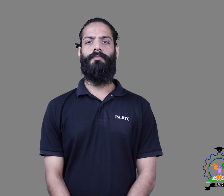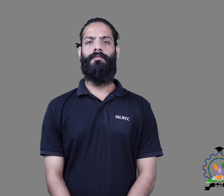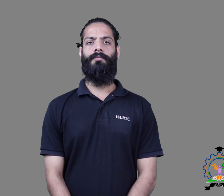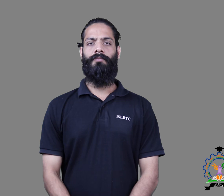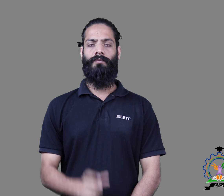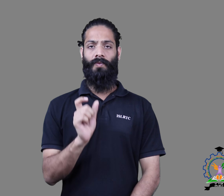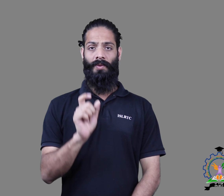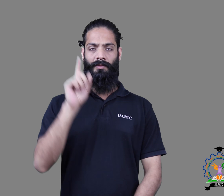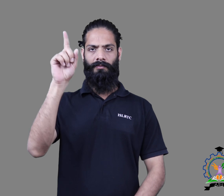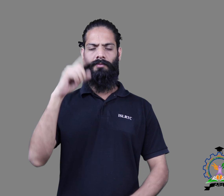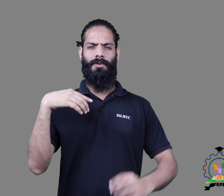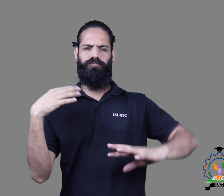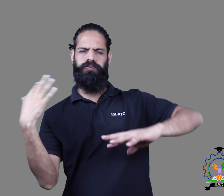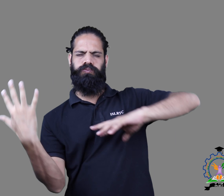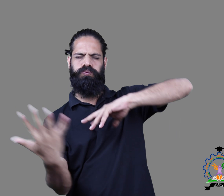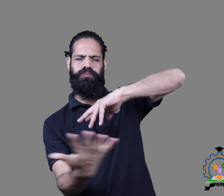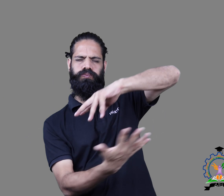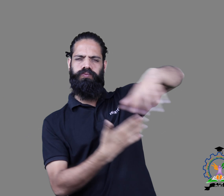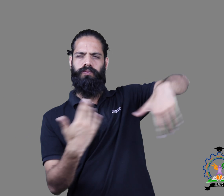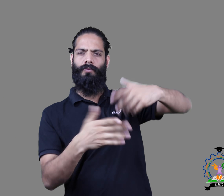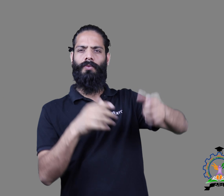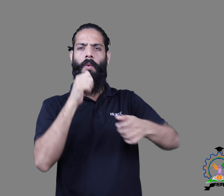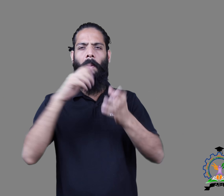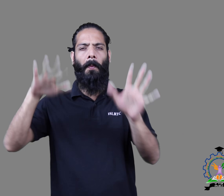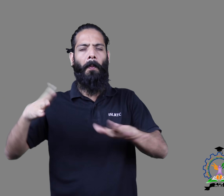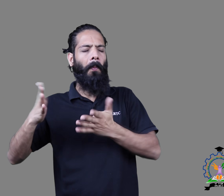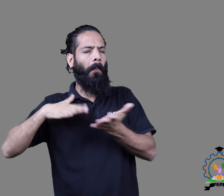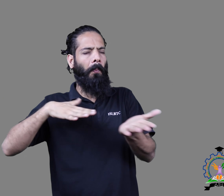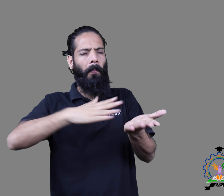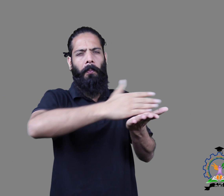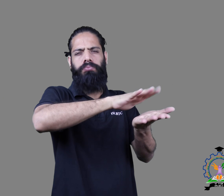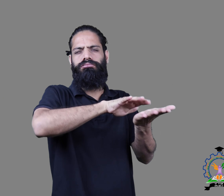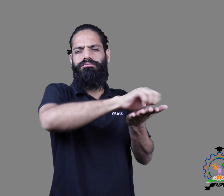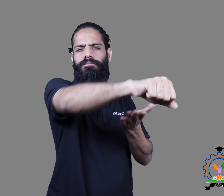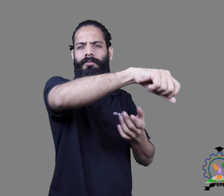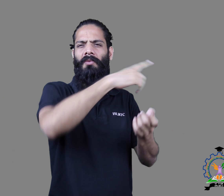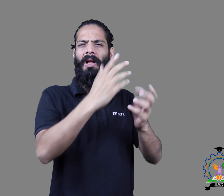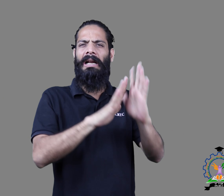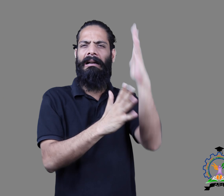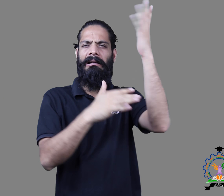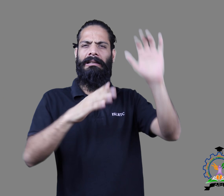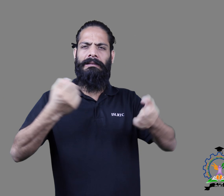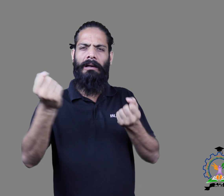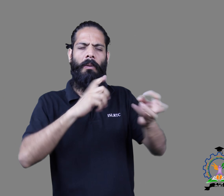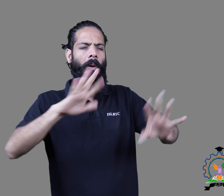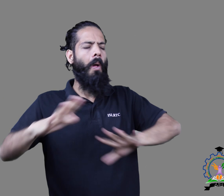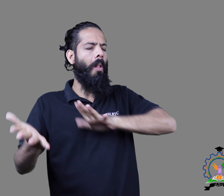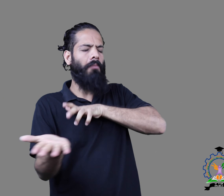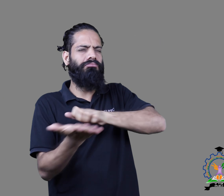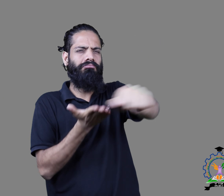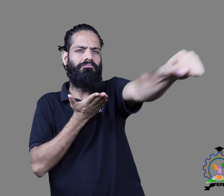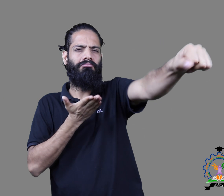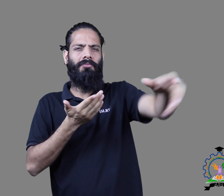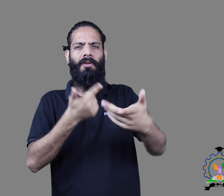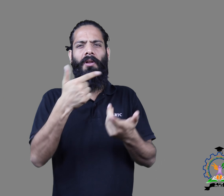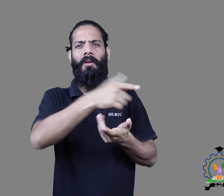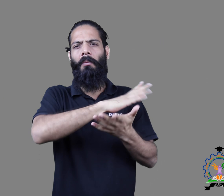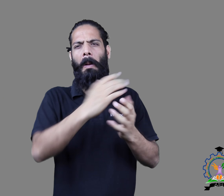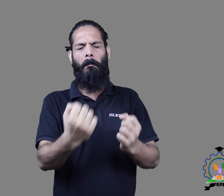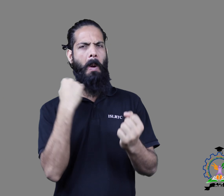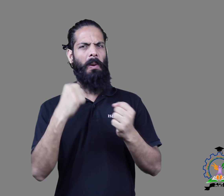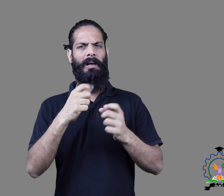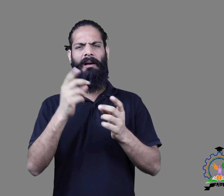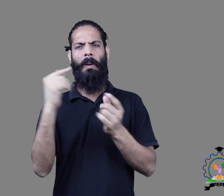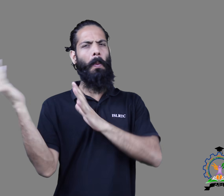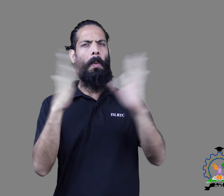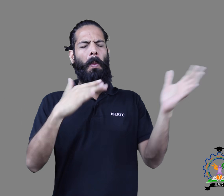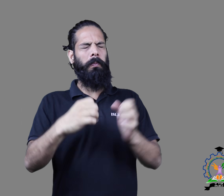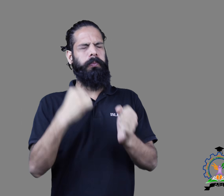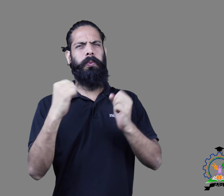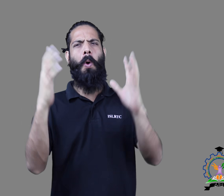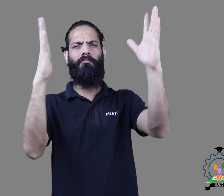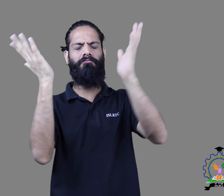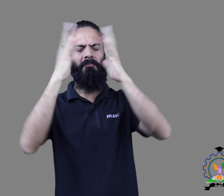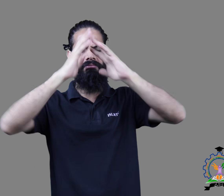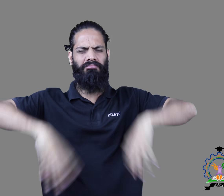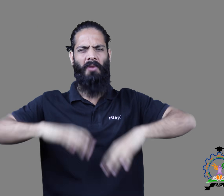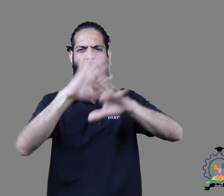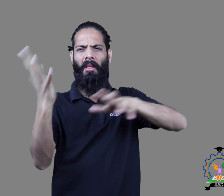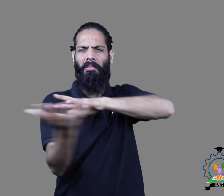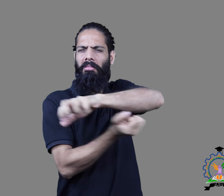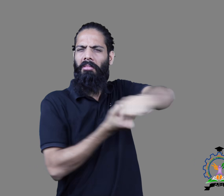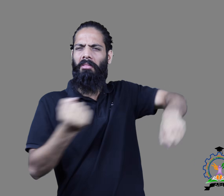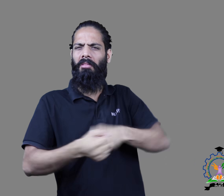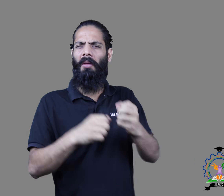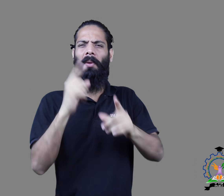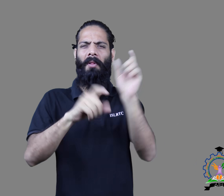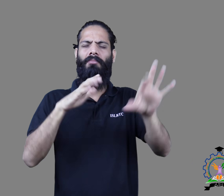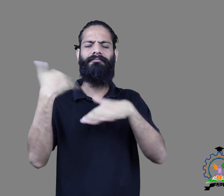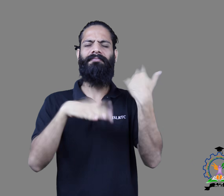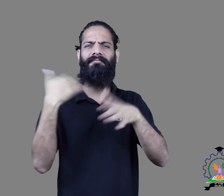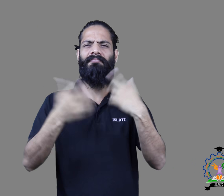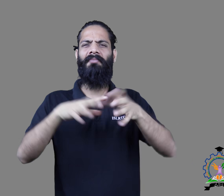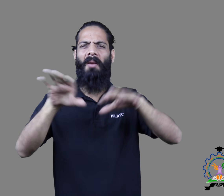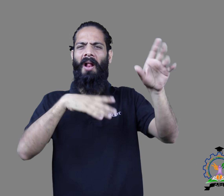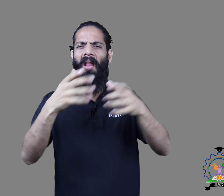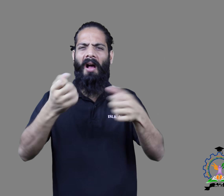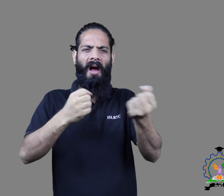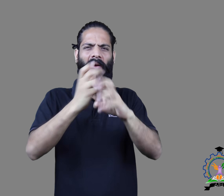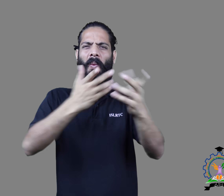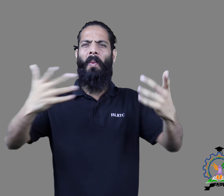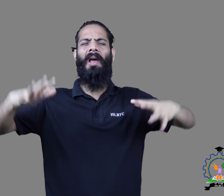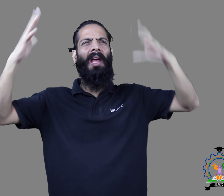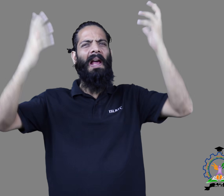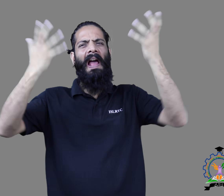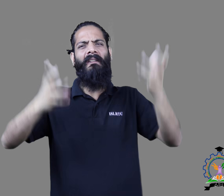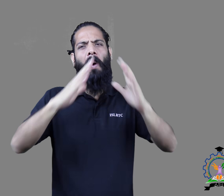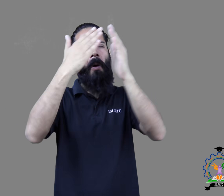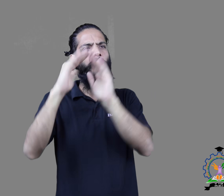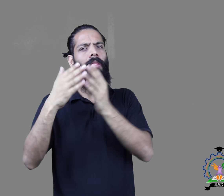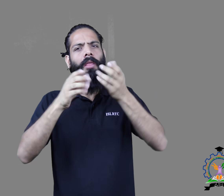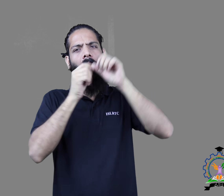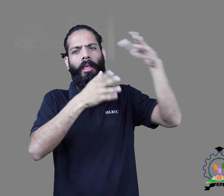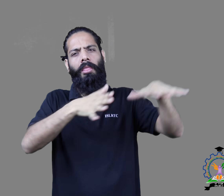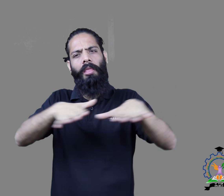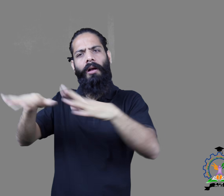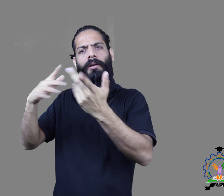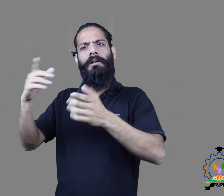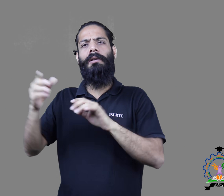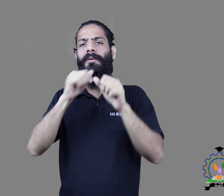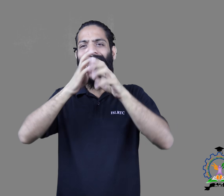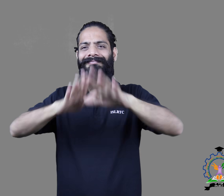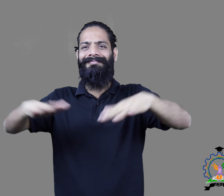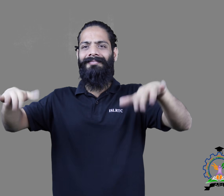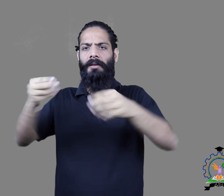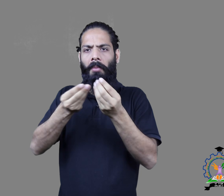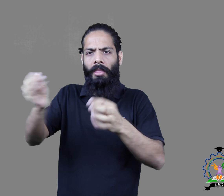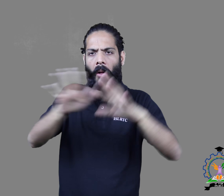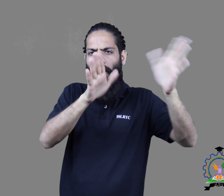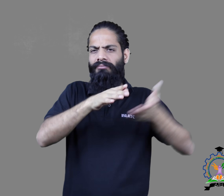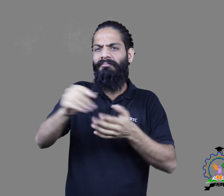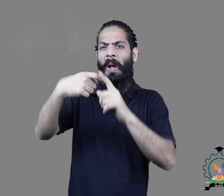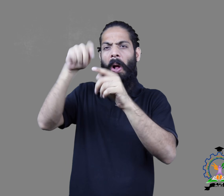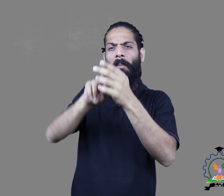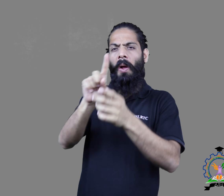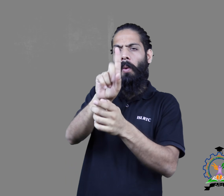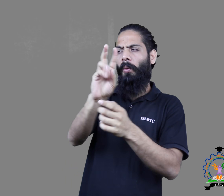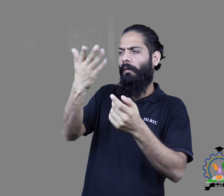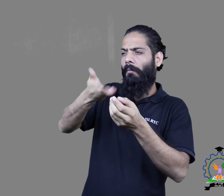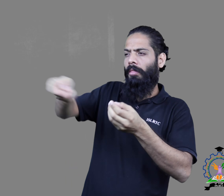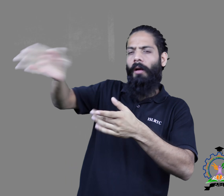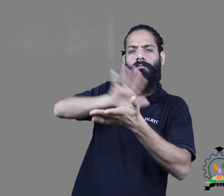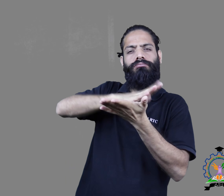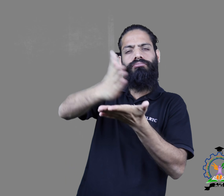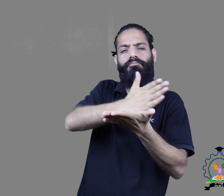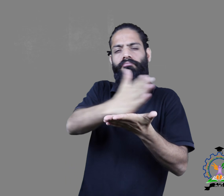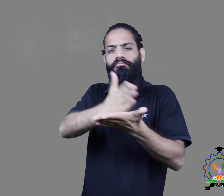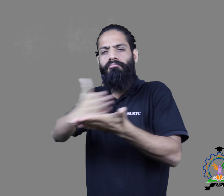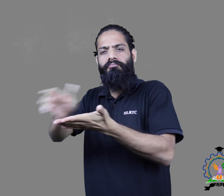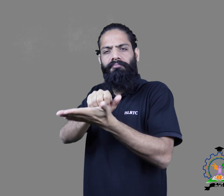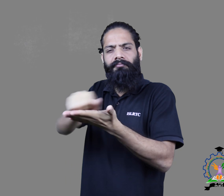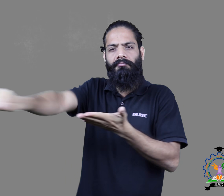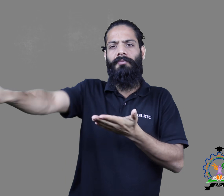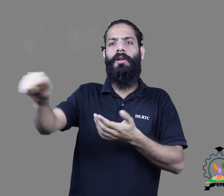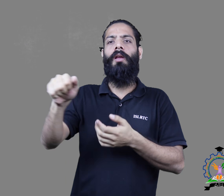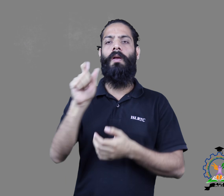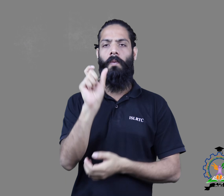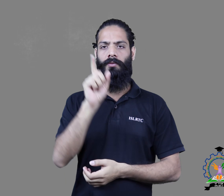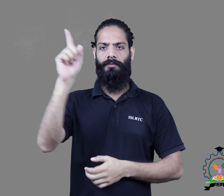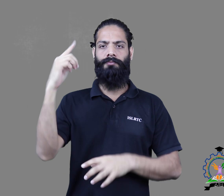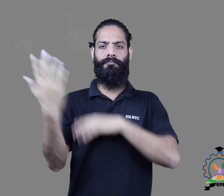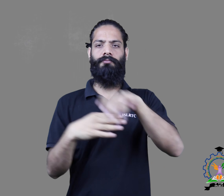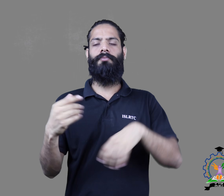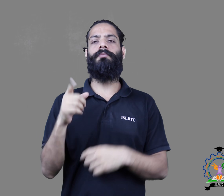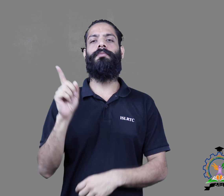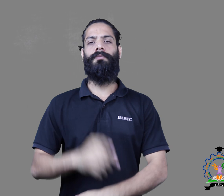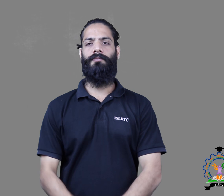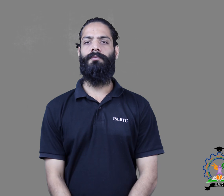Cyclone